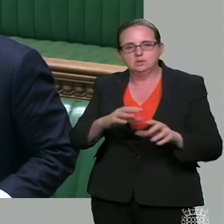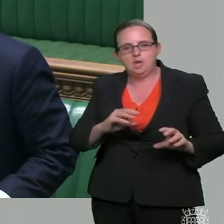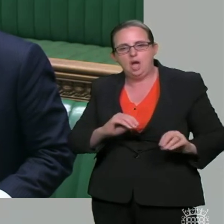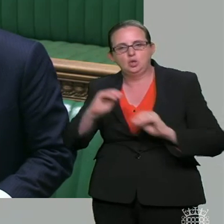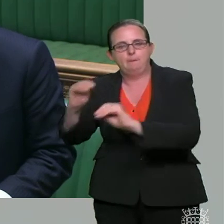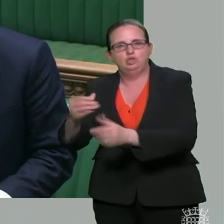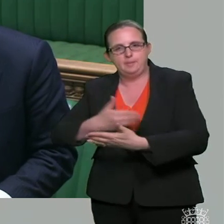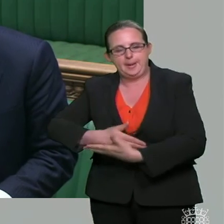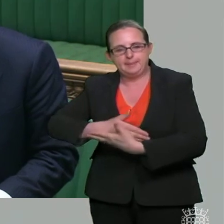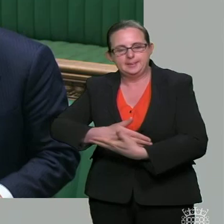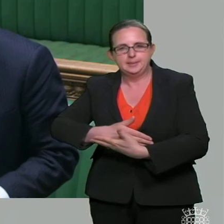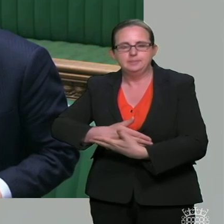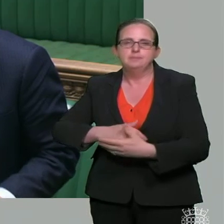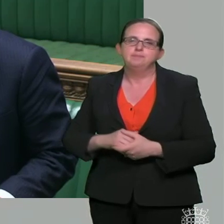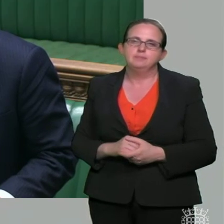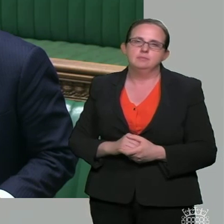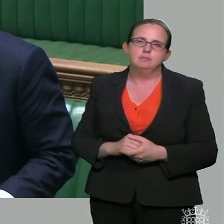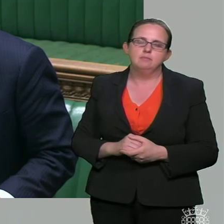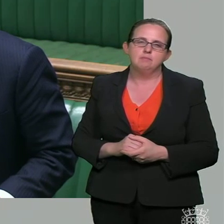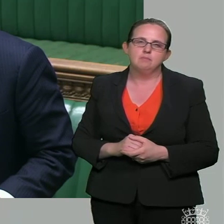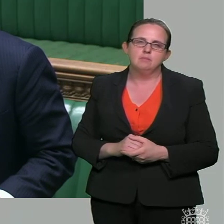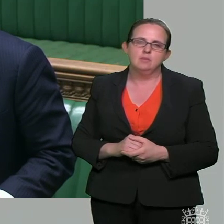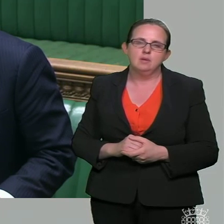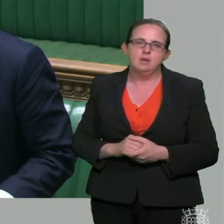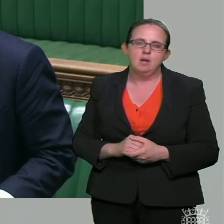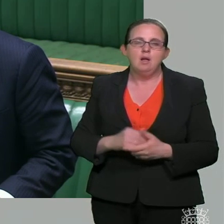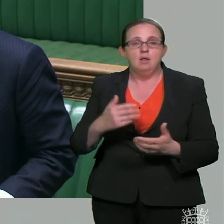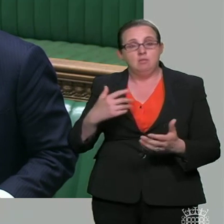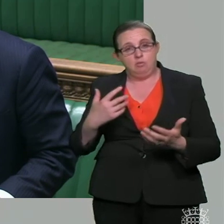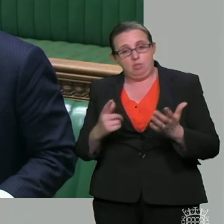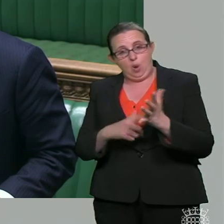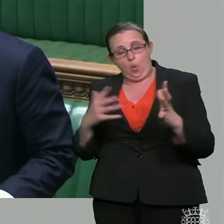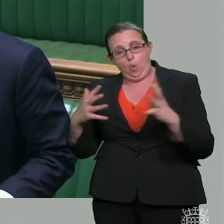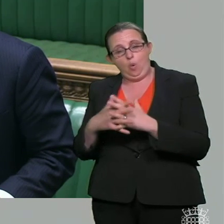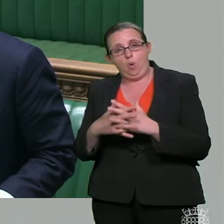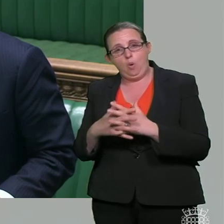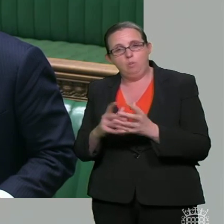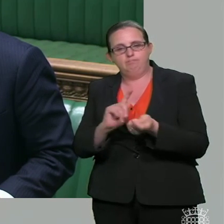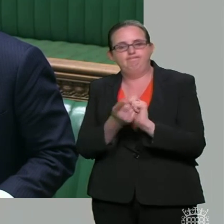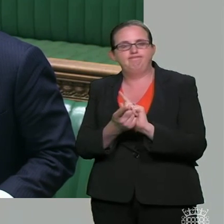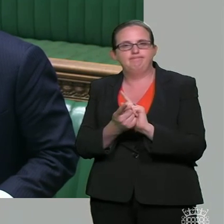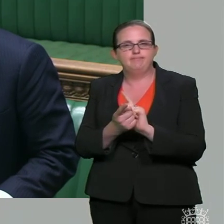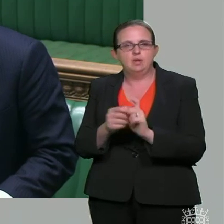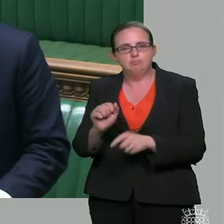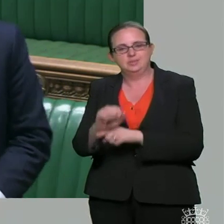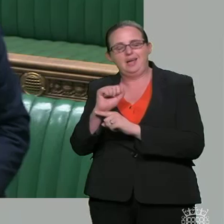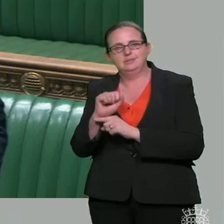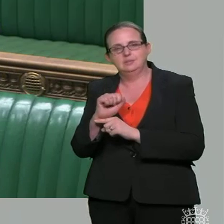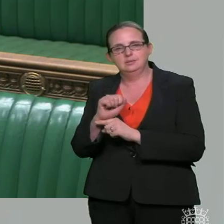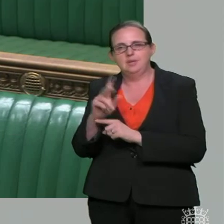The practices that led to forced adoption cannot now occur because the law protects birth parents.